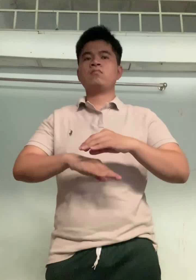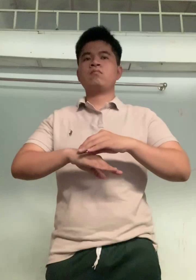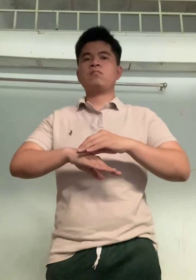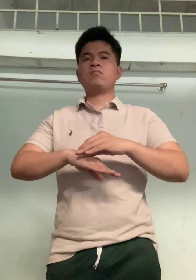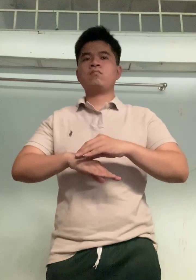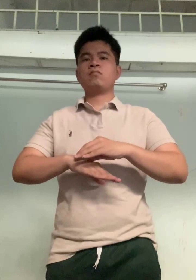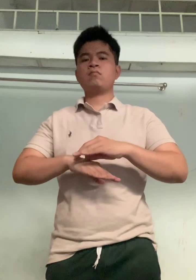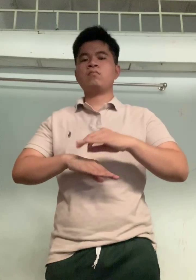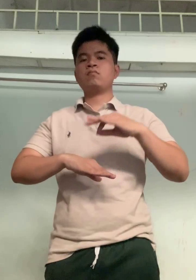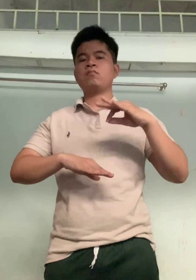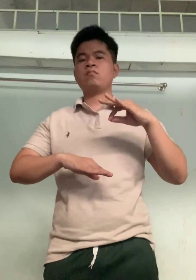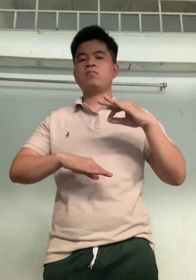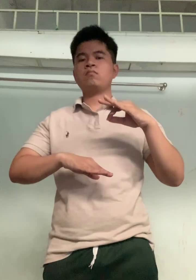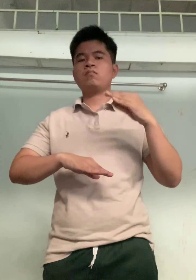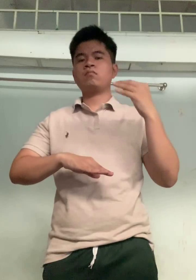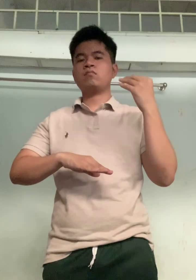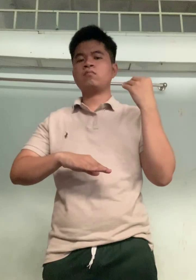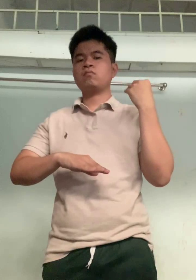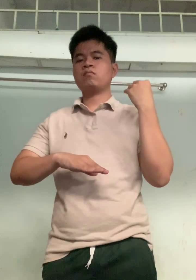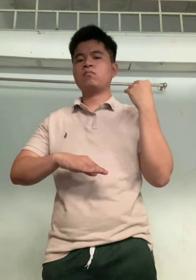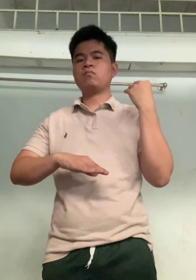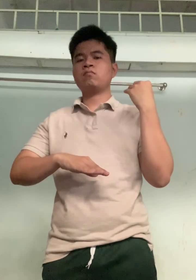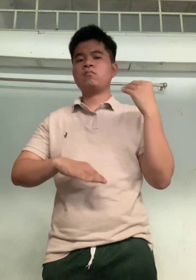tuan truoc